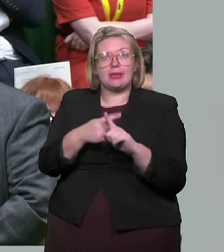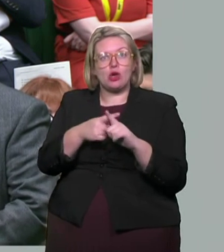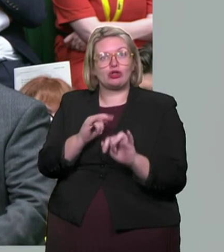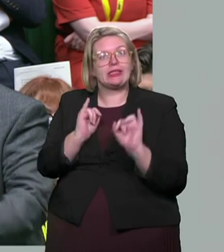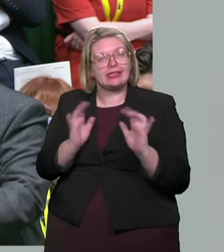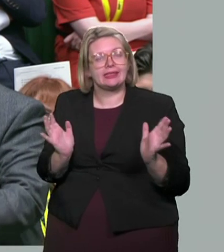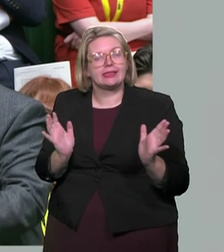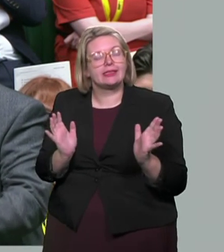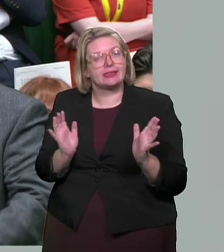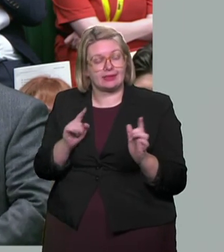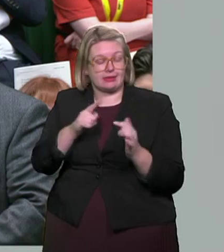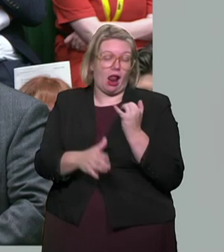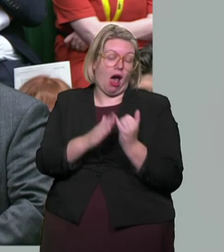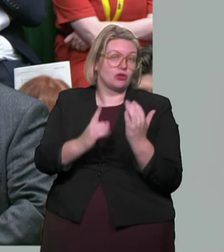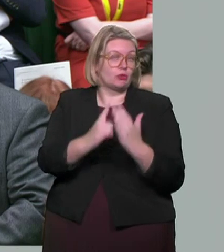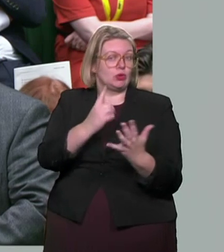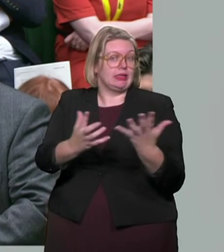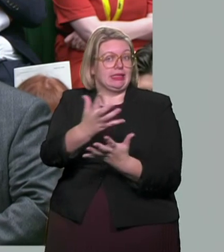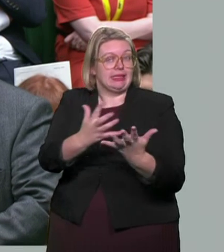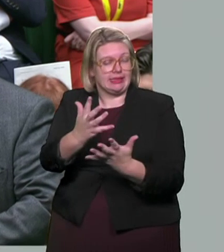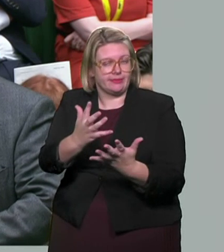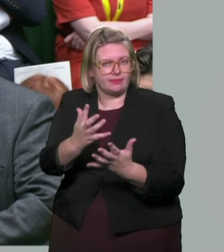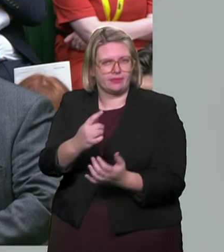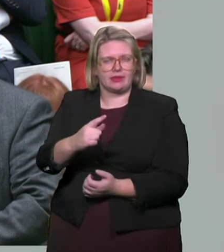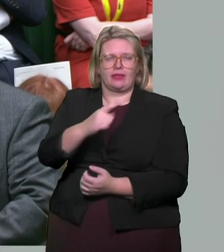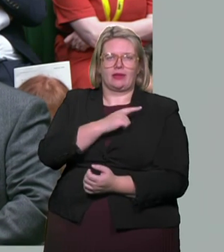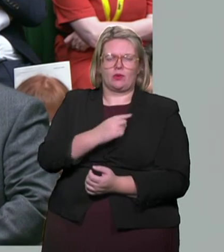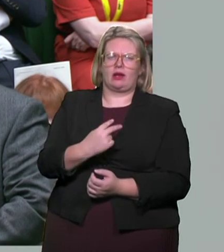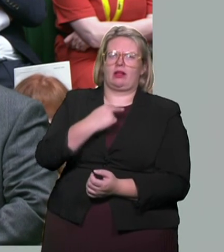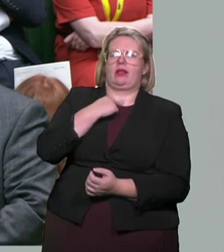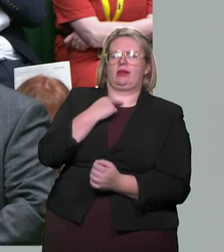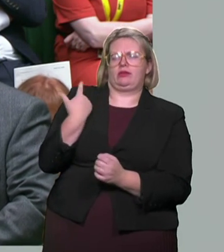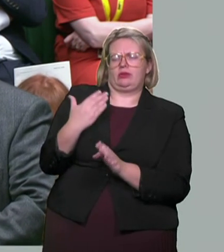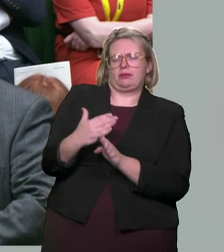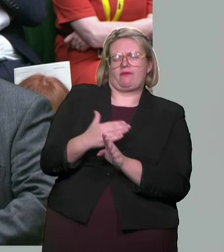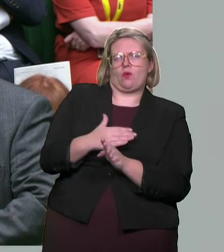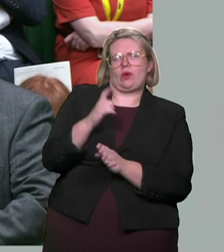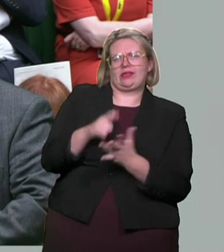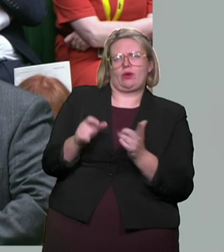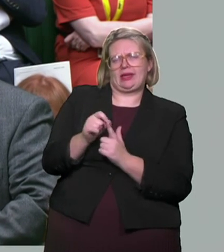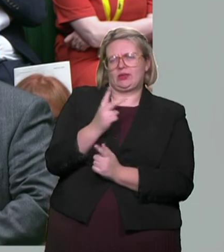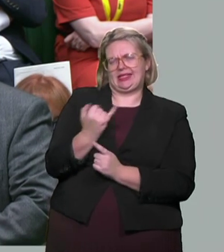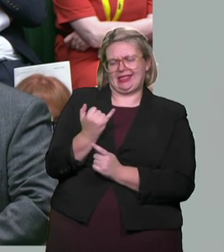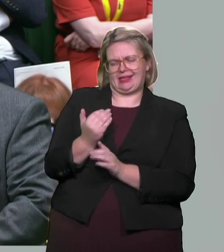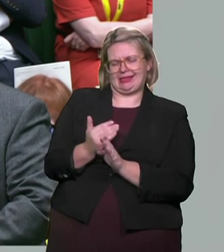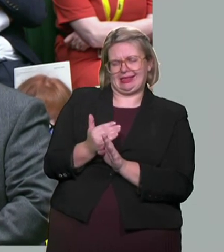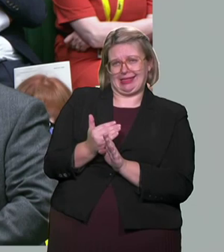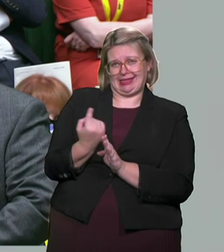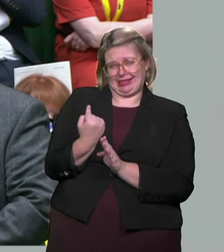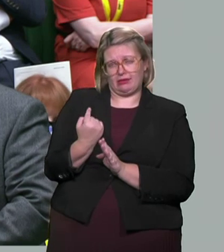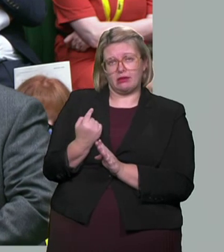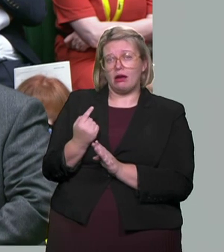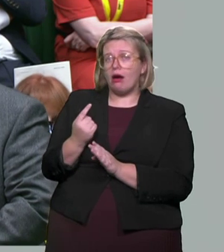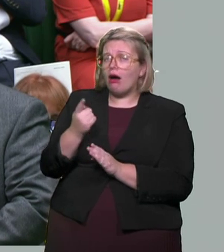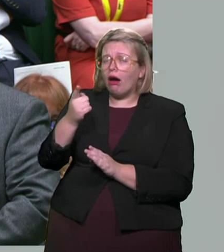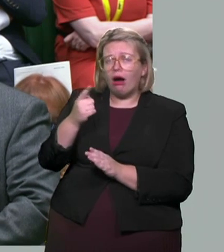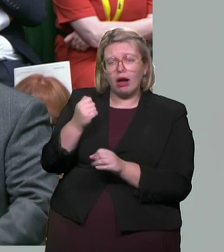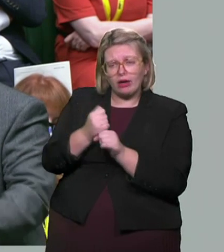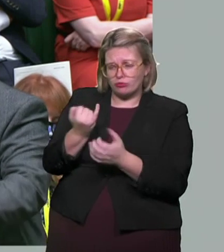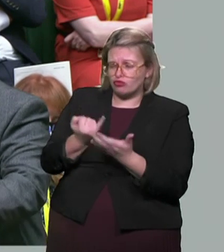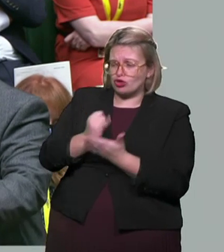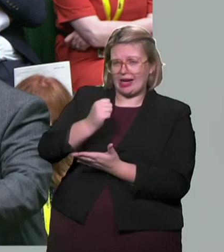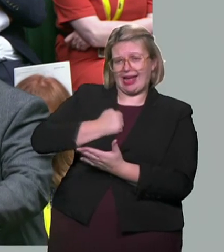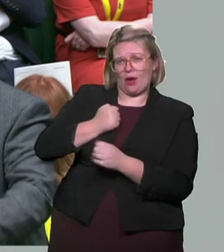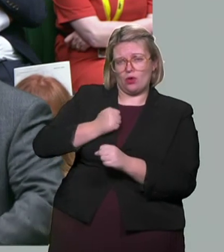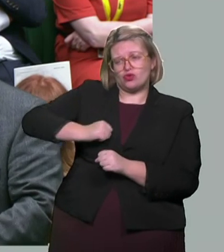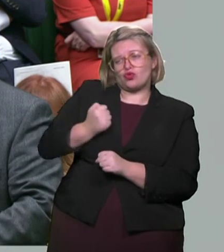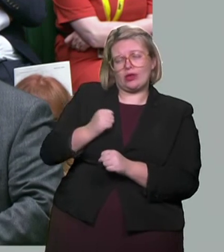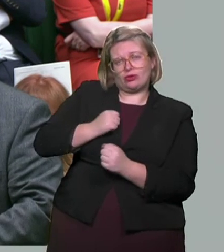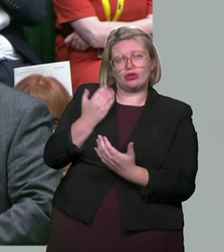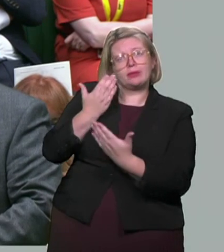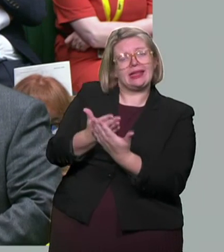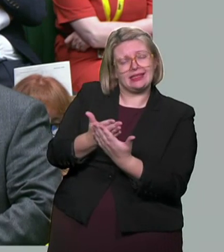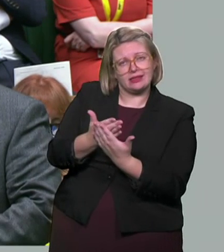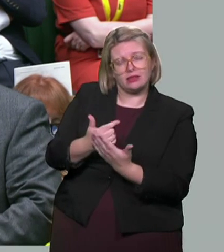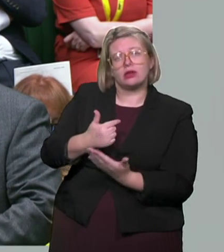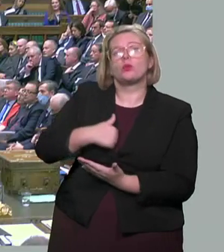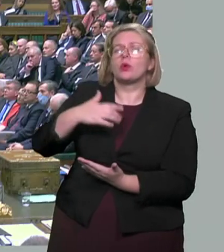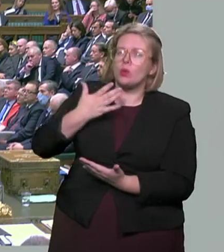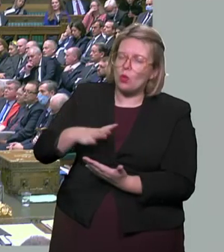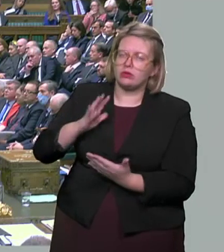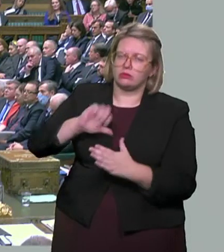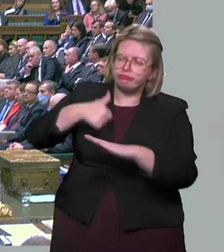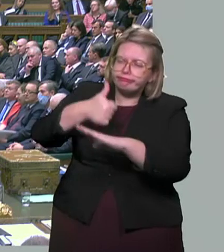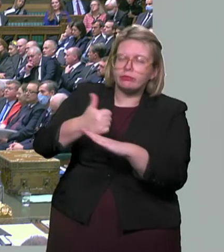That is why it was such a devastating blow that, on the eve of COP26, the UK Government rejected the Scottish cluster bid to gain track 1 status for carbon capture and storage.